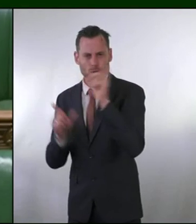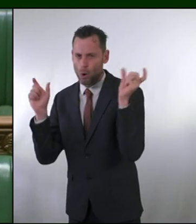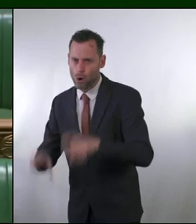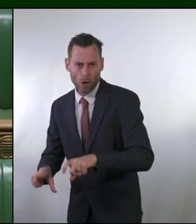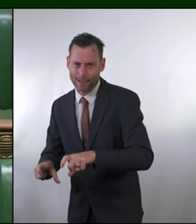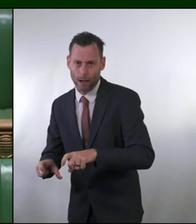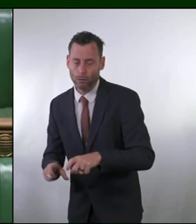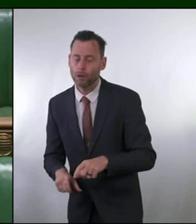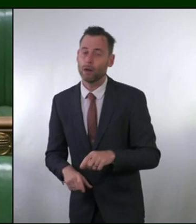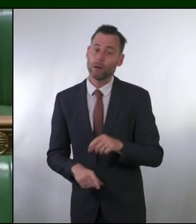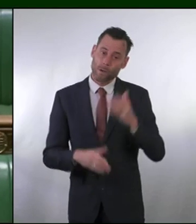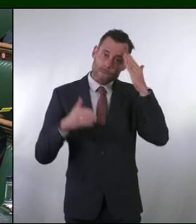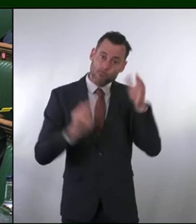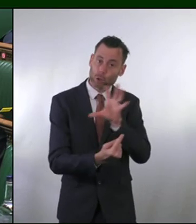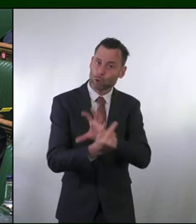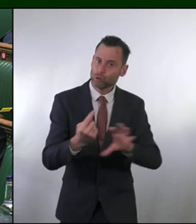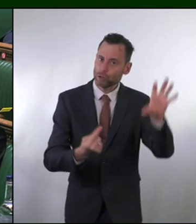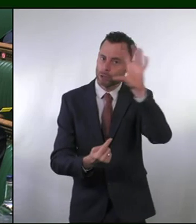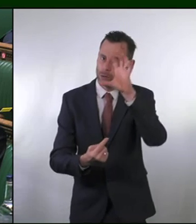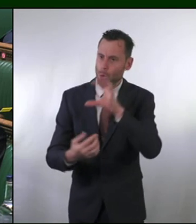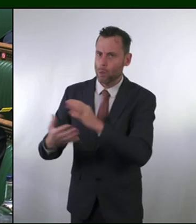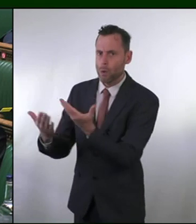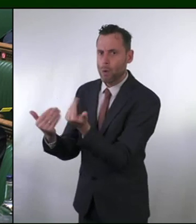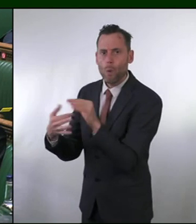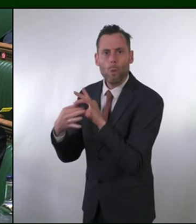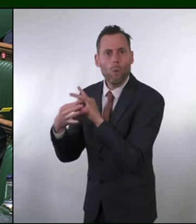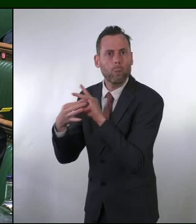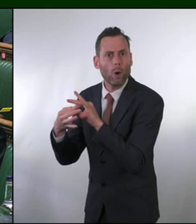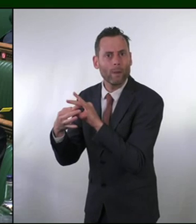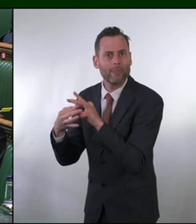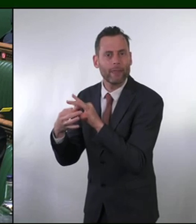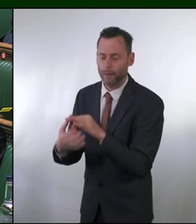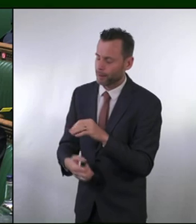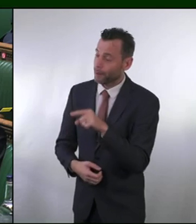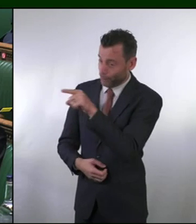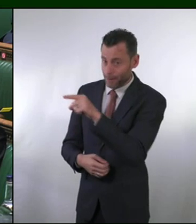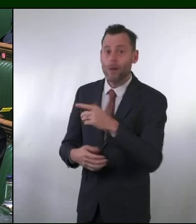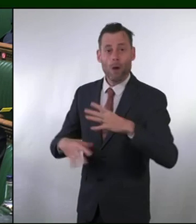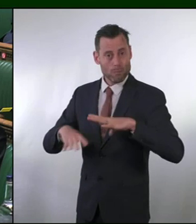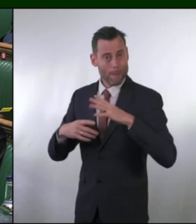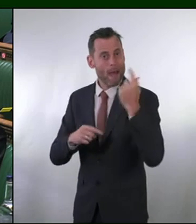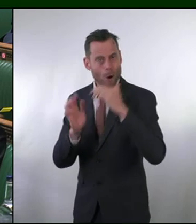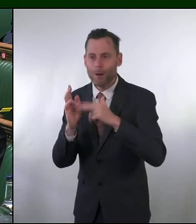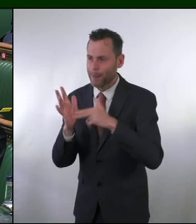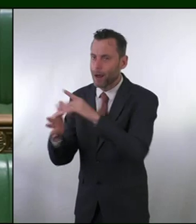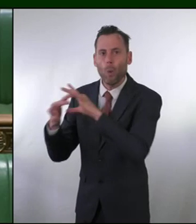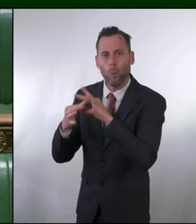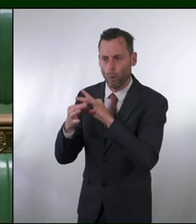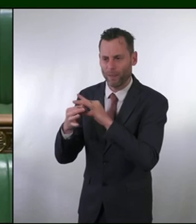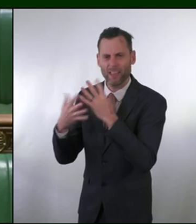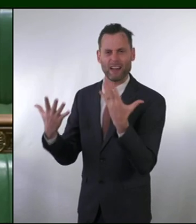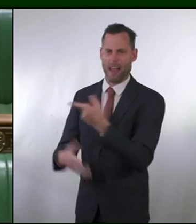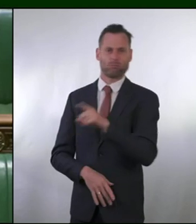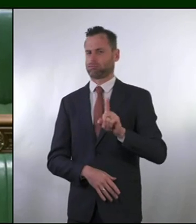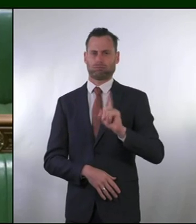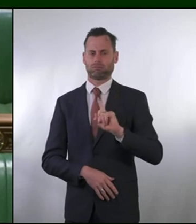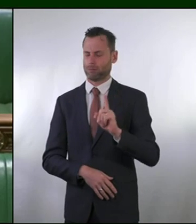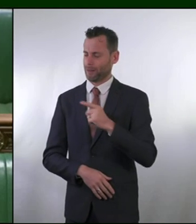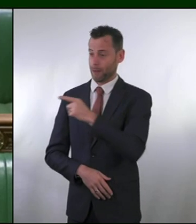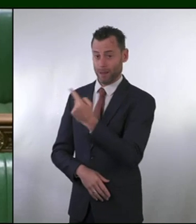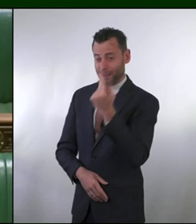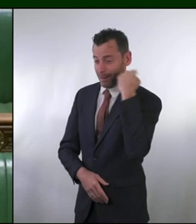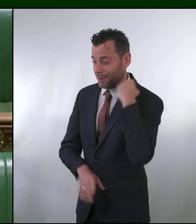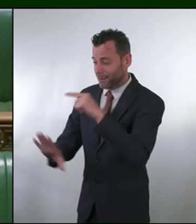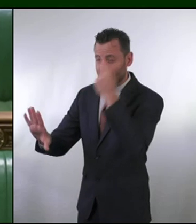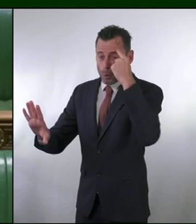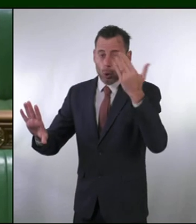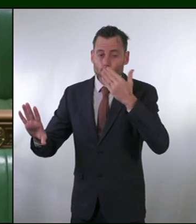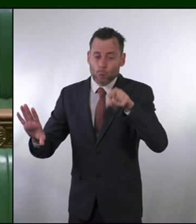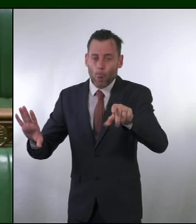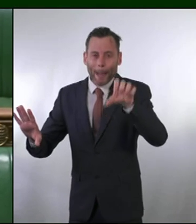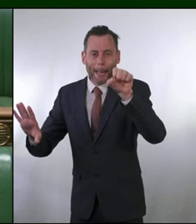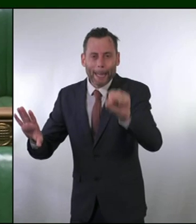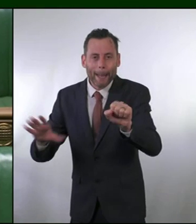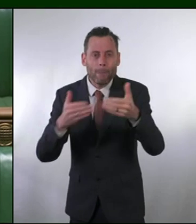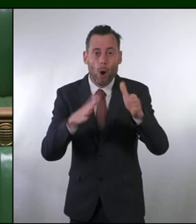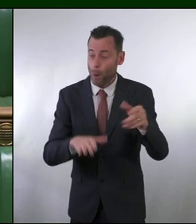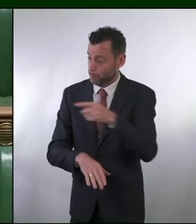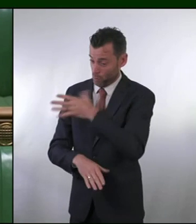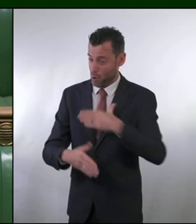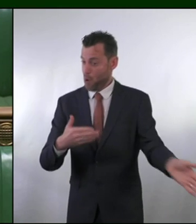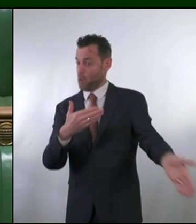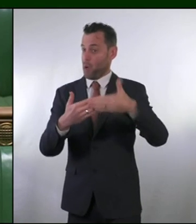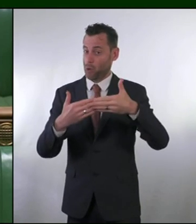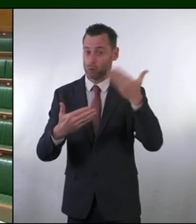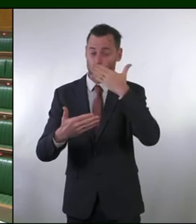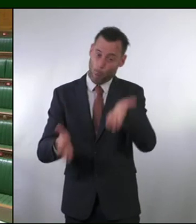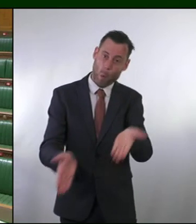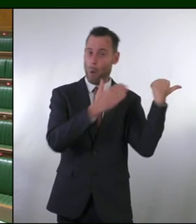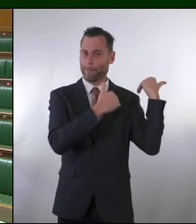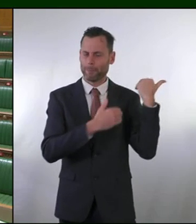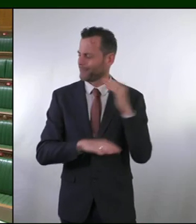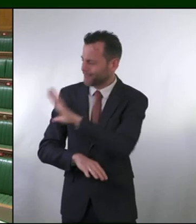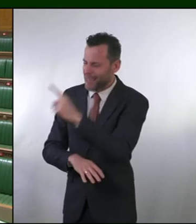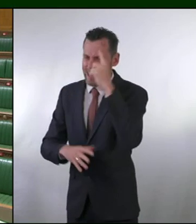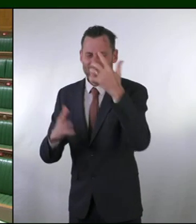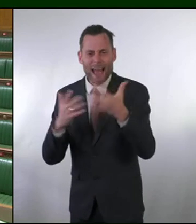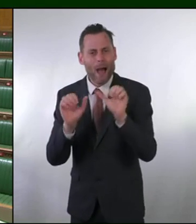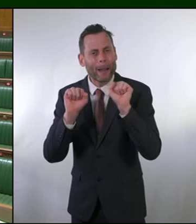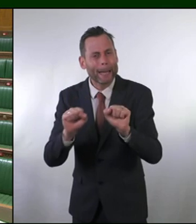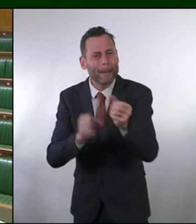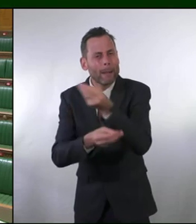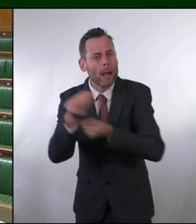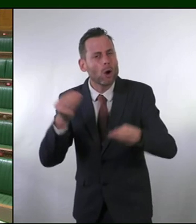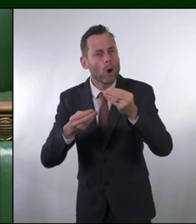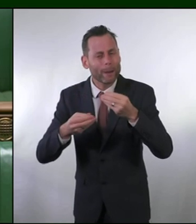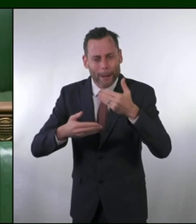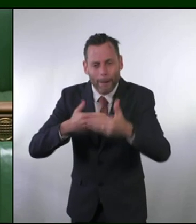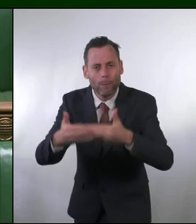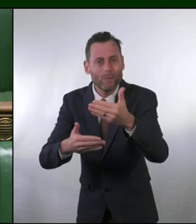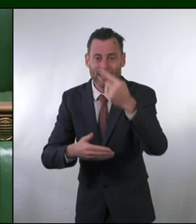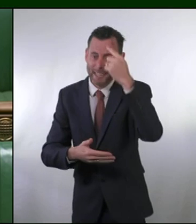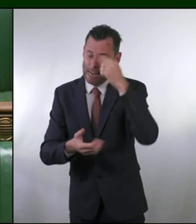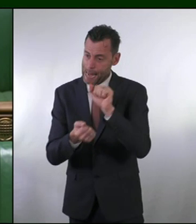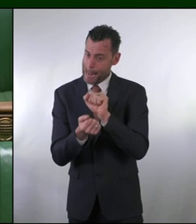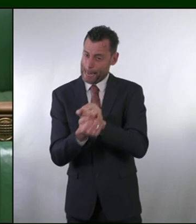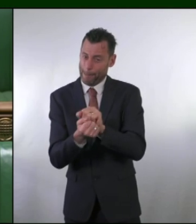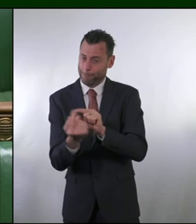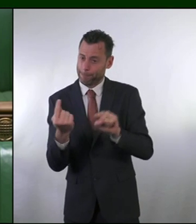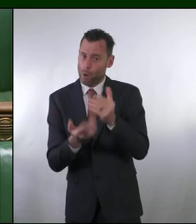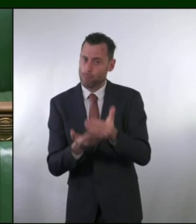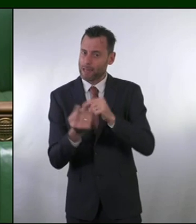Let us work together—let us work together, as he was prepared to do on Monday—to keep kids in school, whom he would now yank out of school in a peremptory way, keep our economy going, and keep jobs and livelihoods supported in this country.